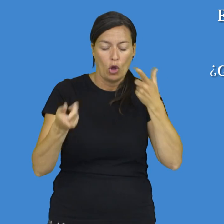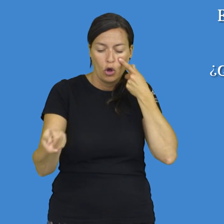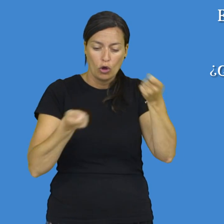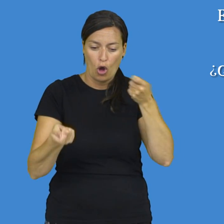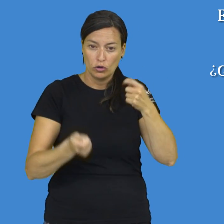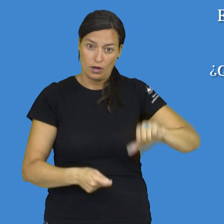control